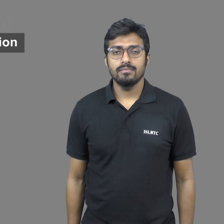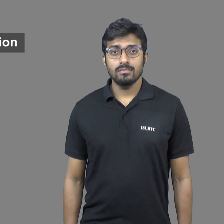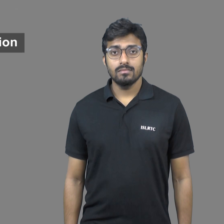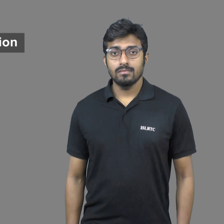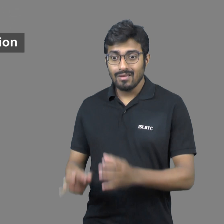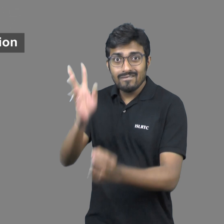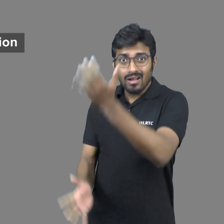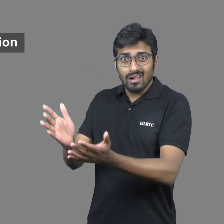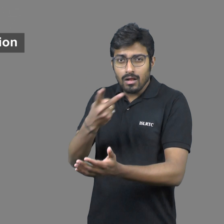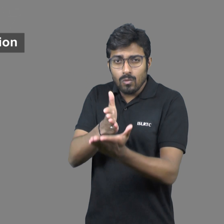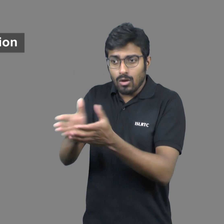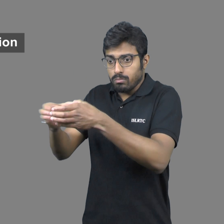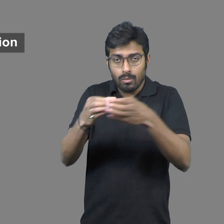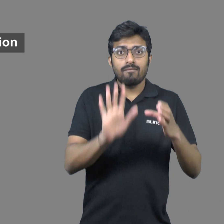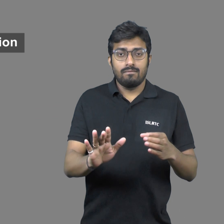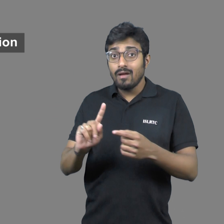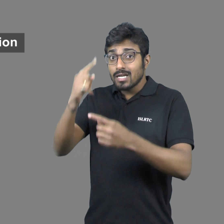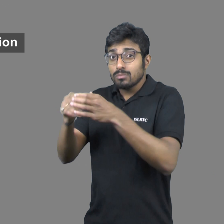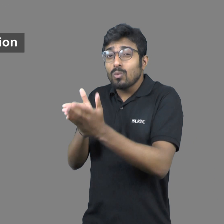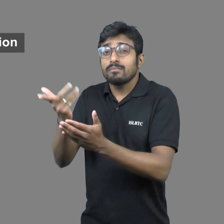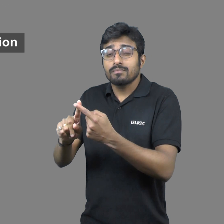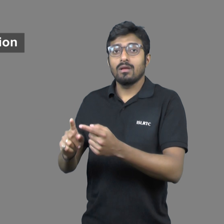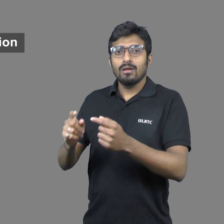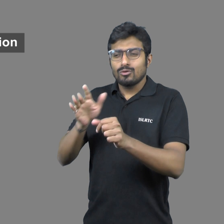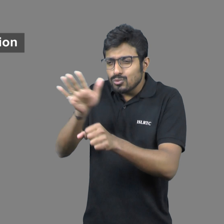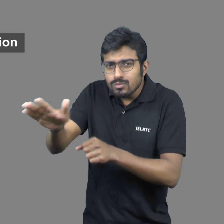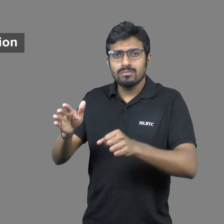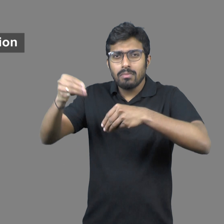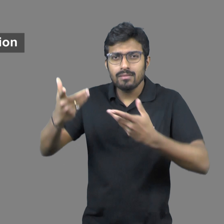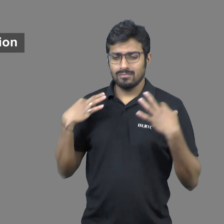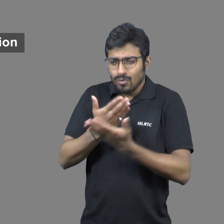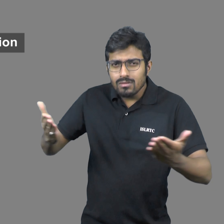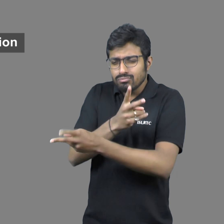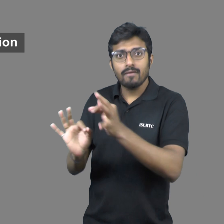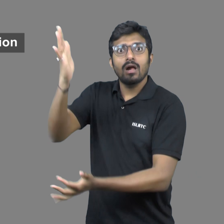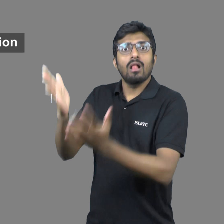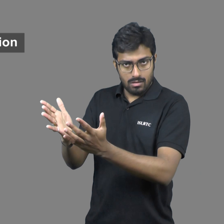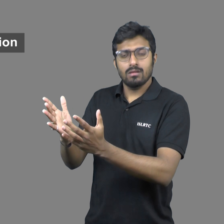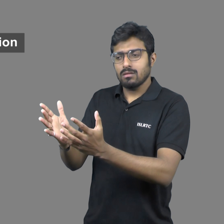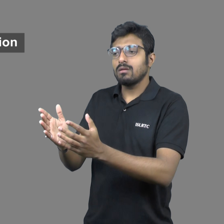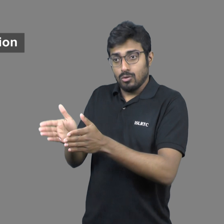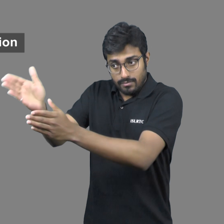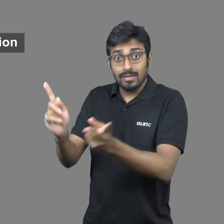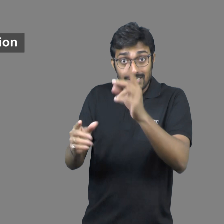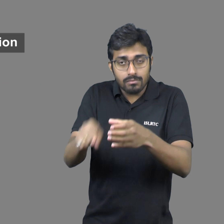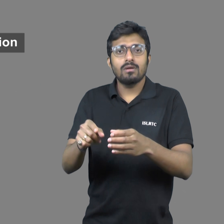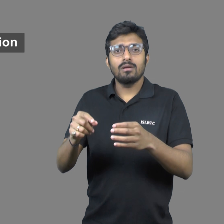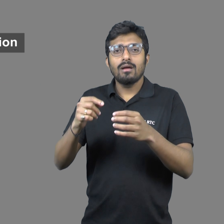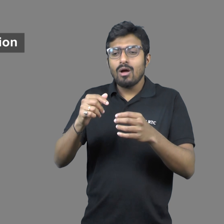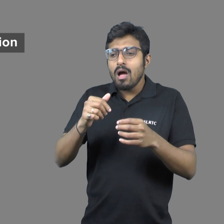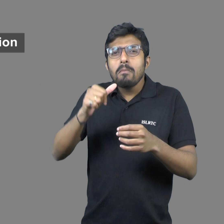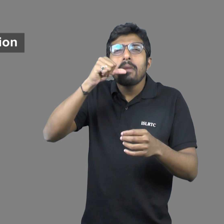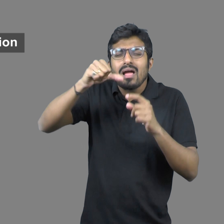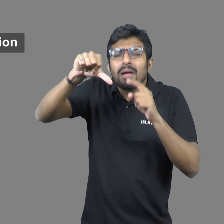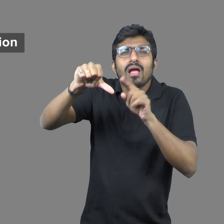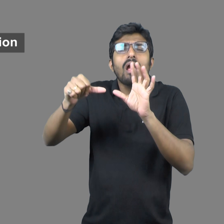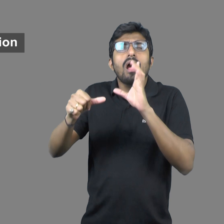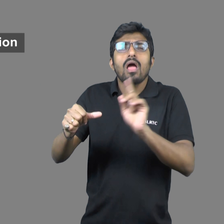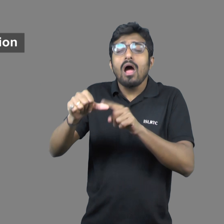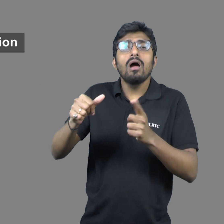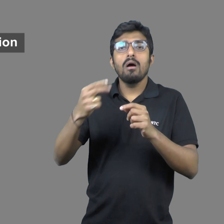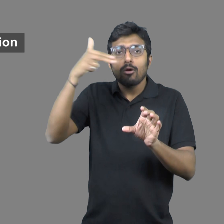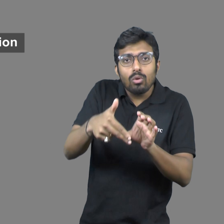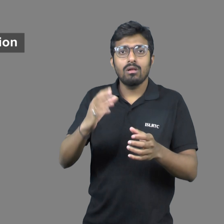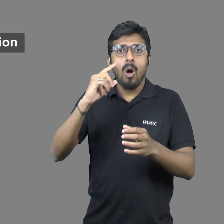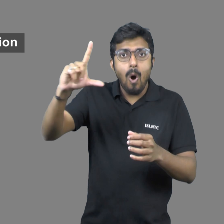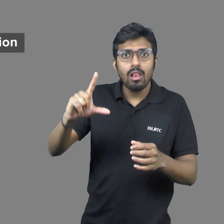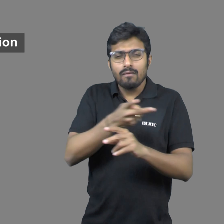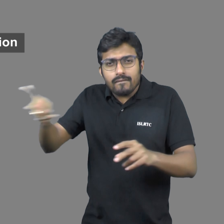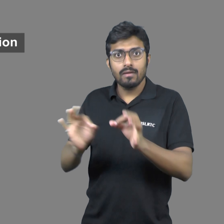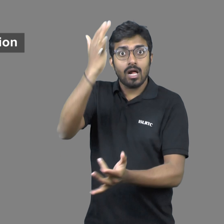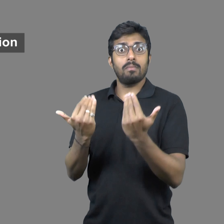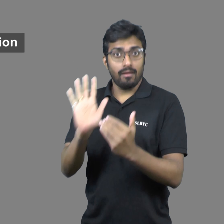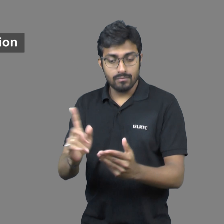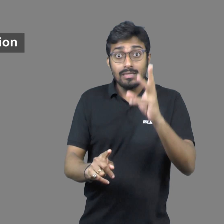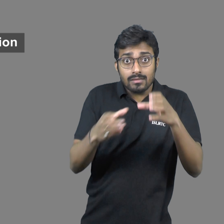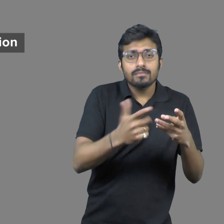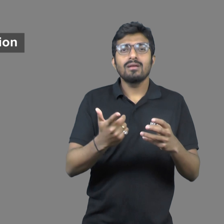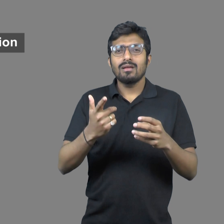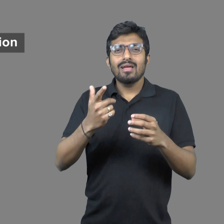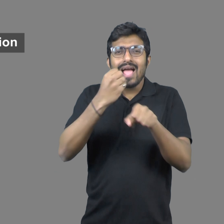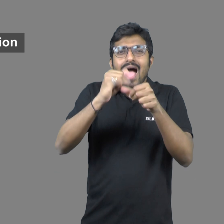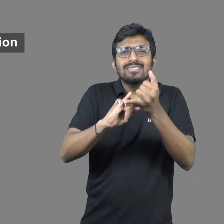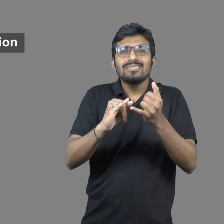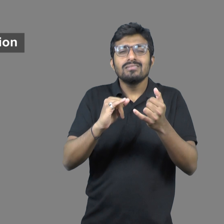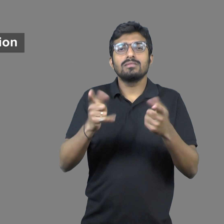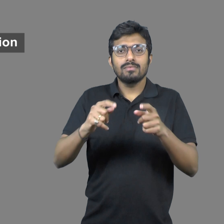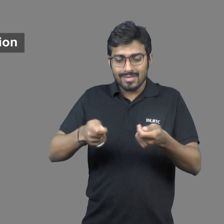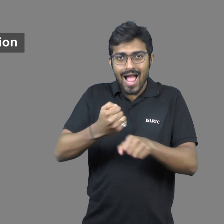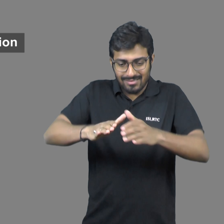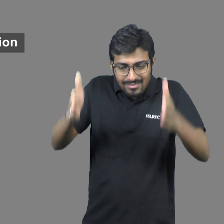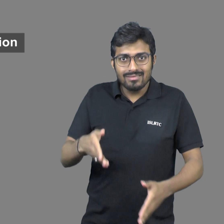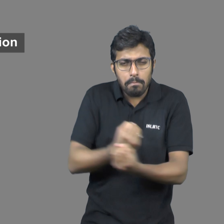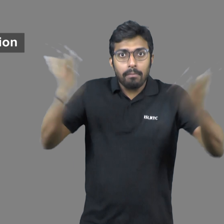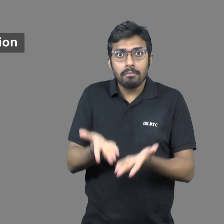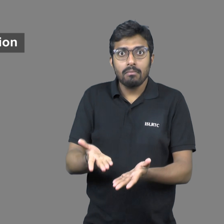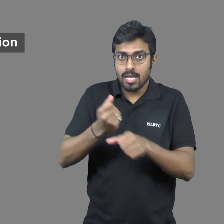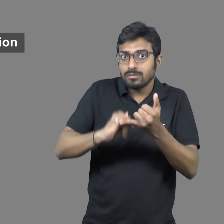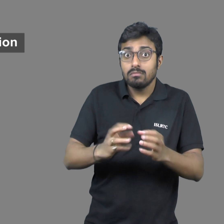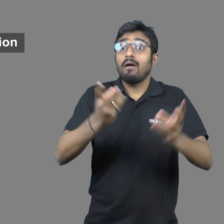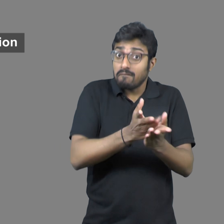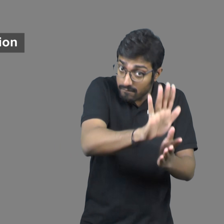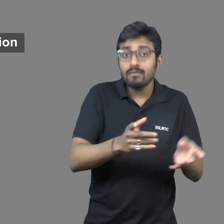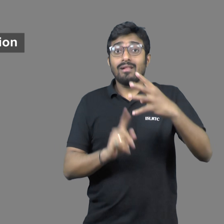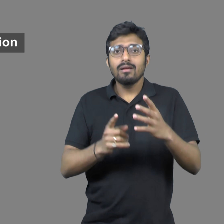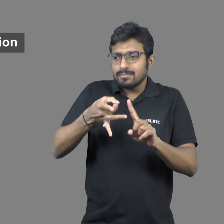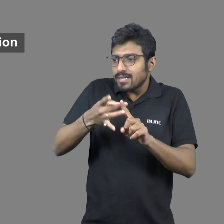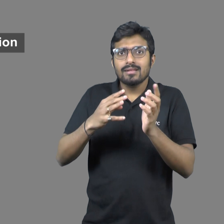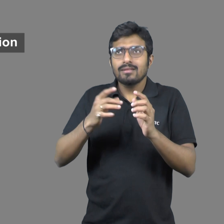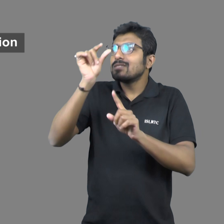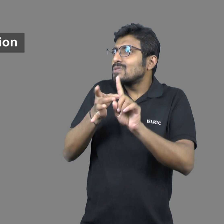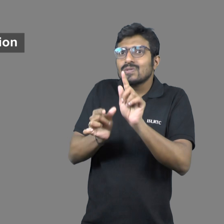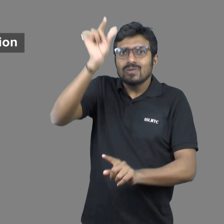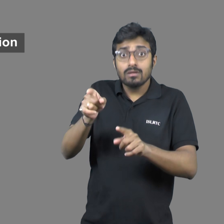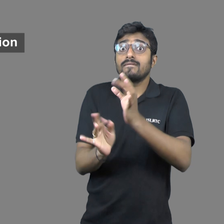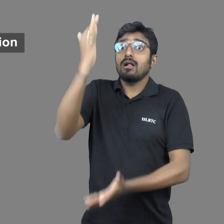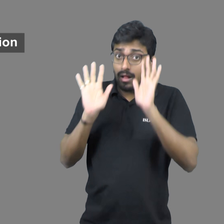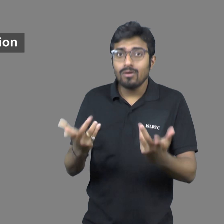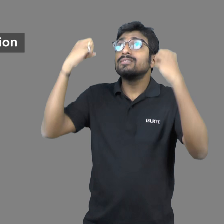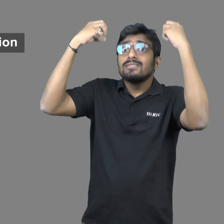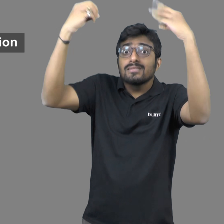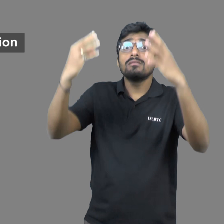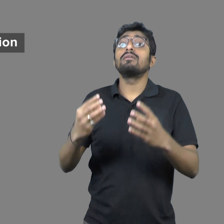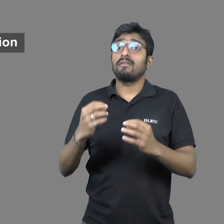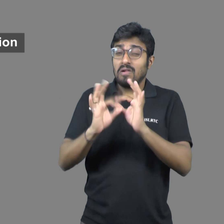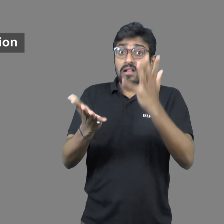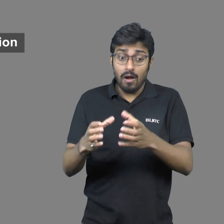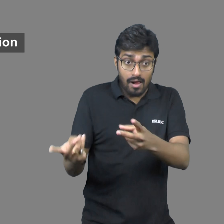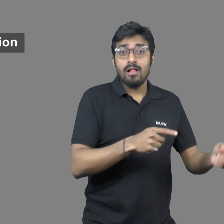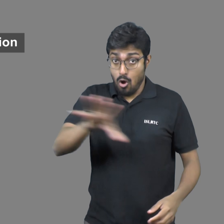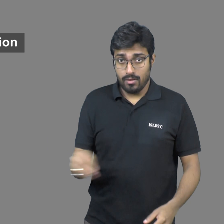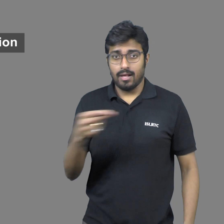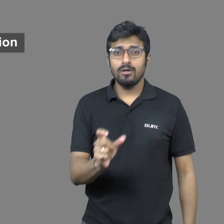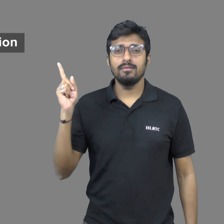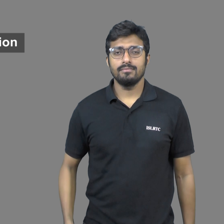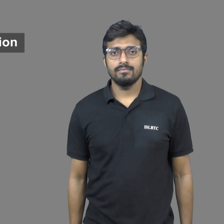Fire Classification